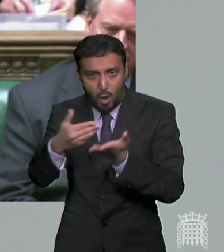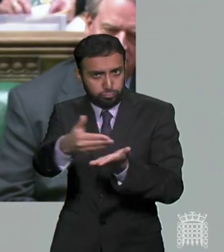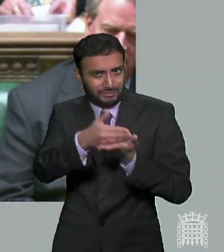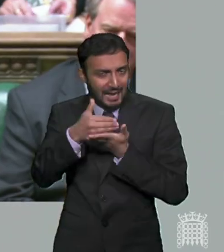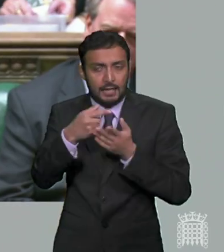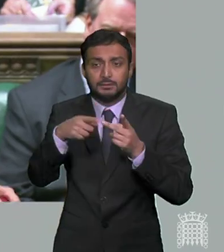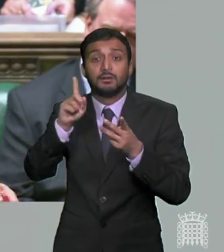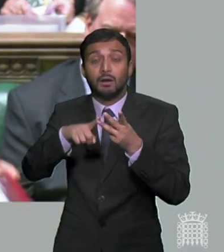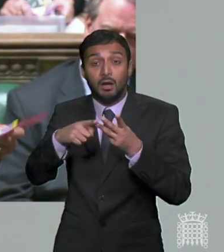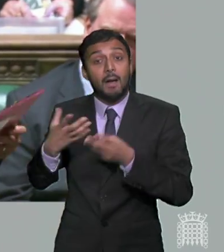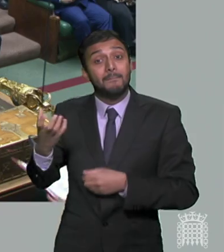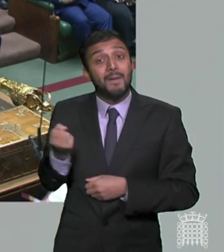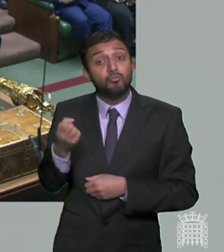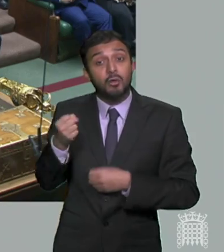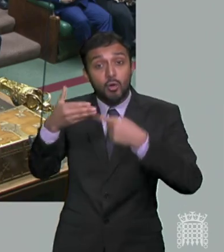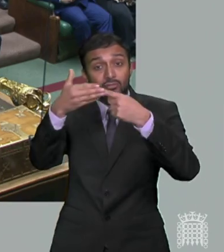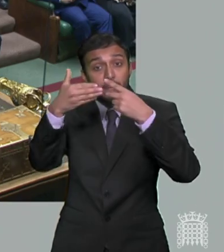That is what we are doing for this country.